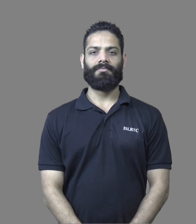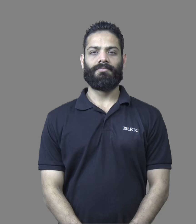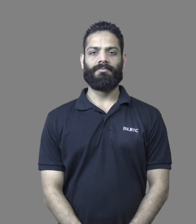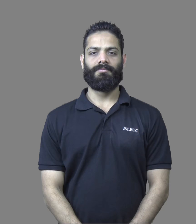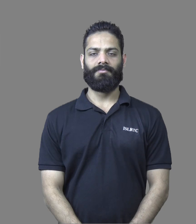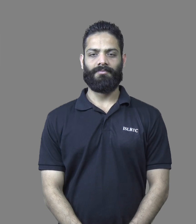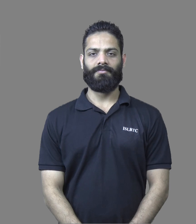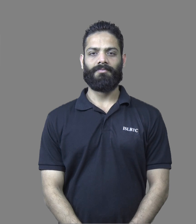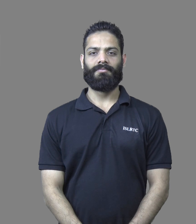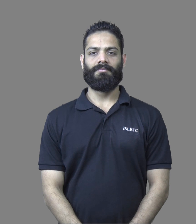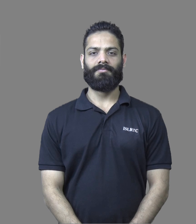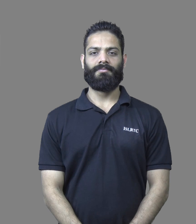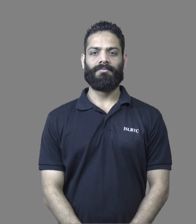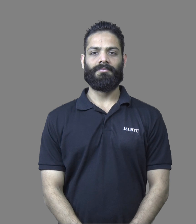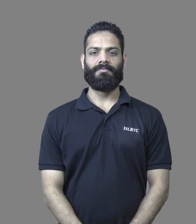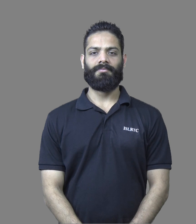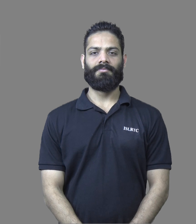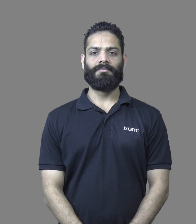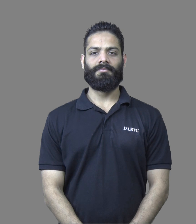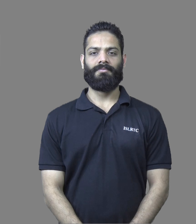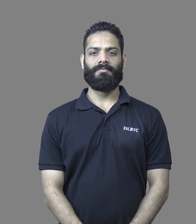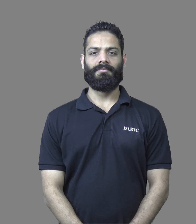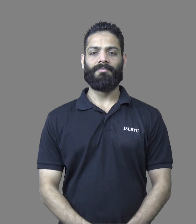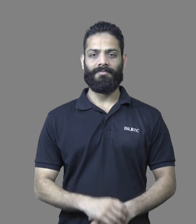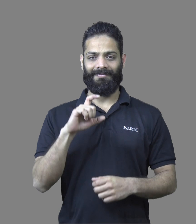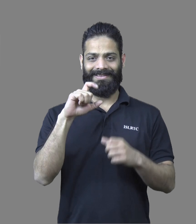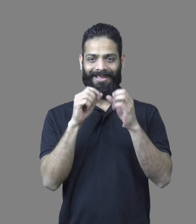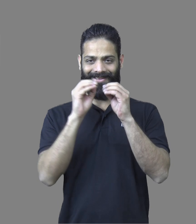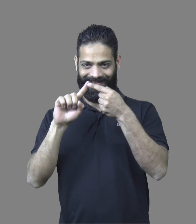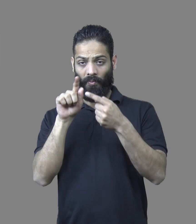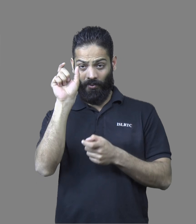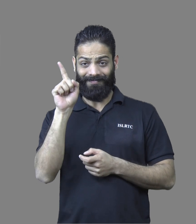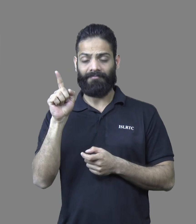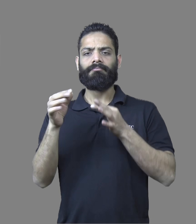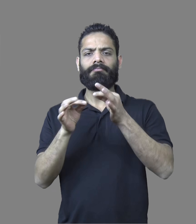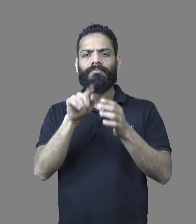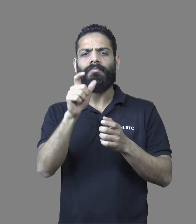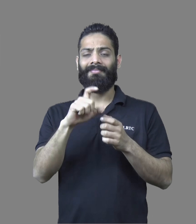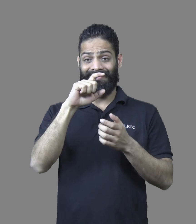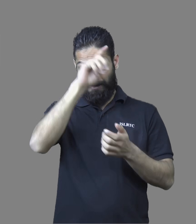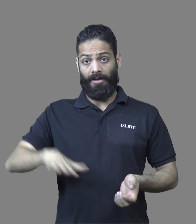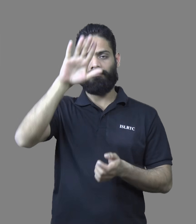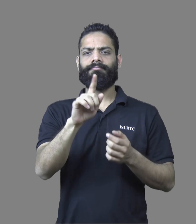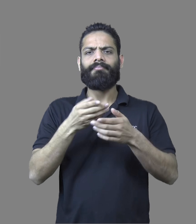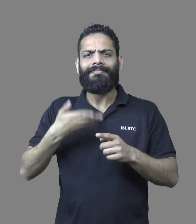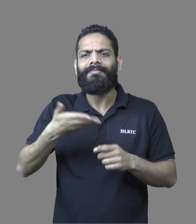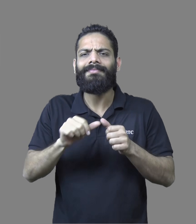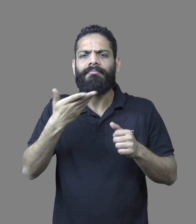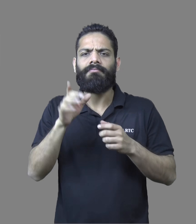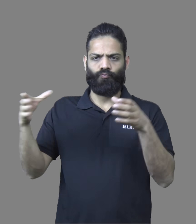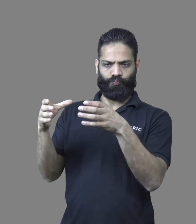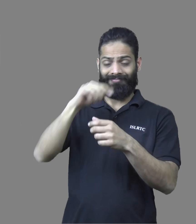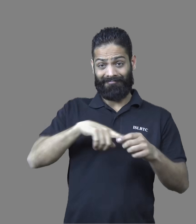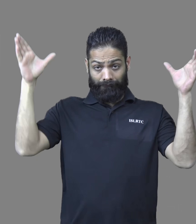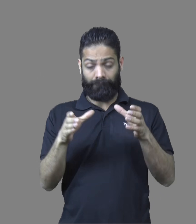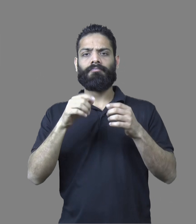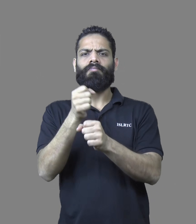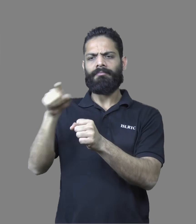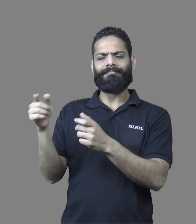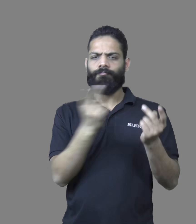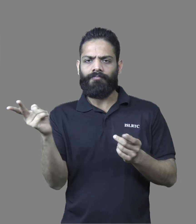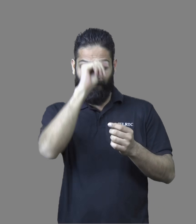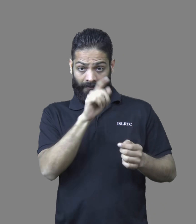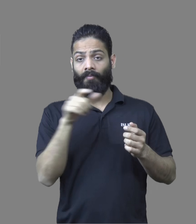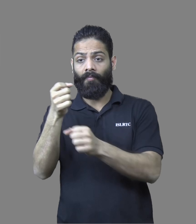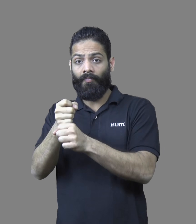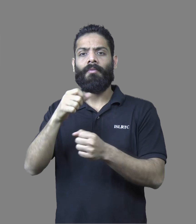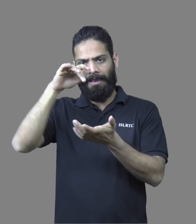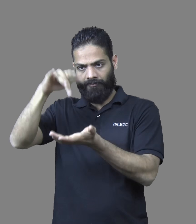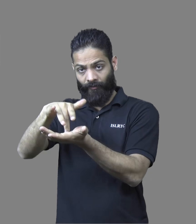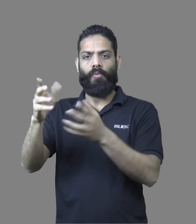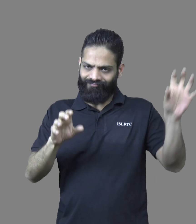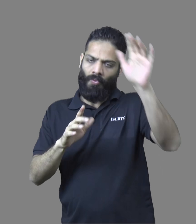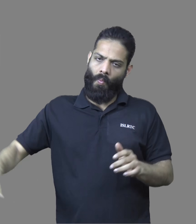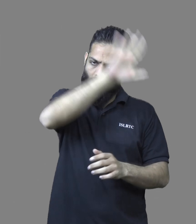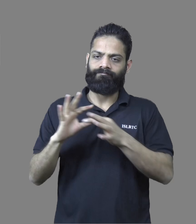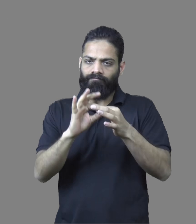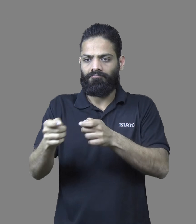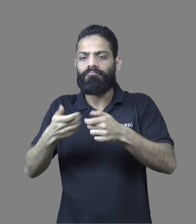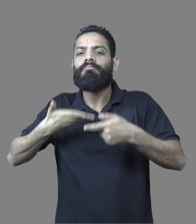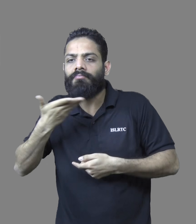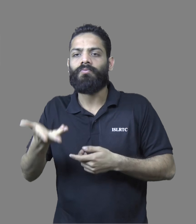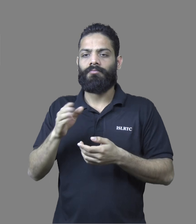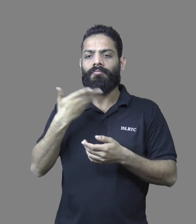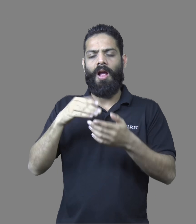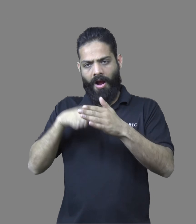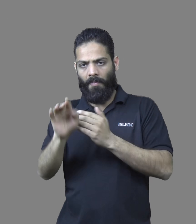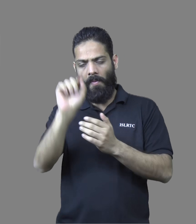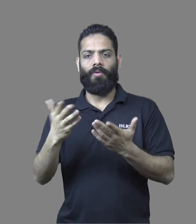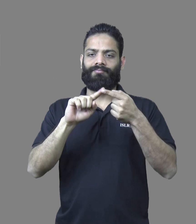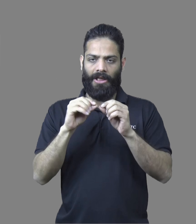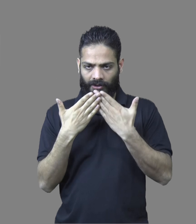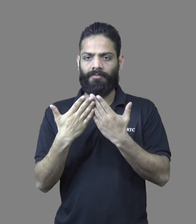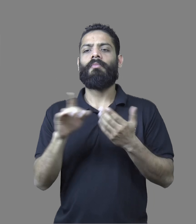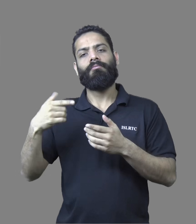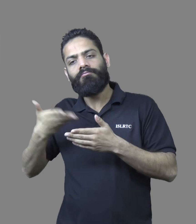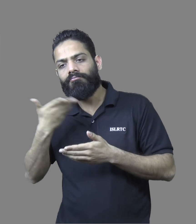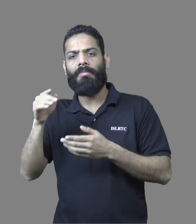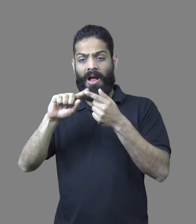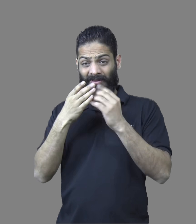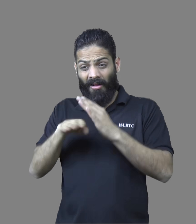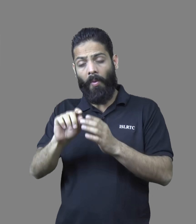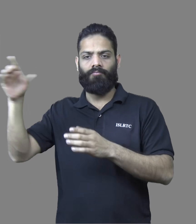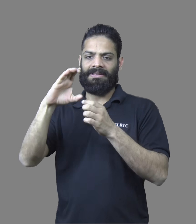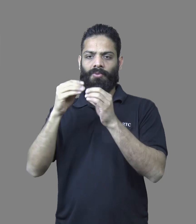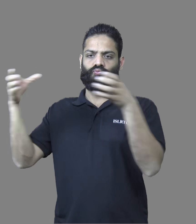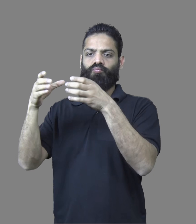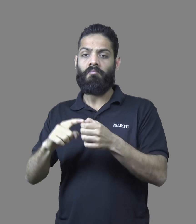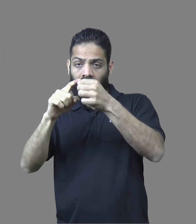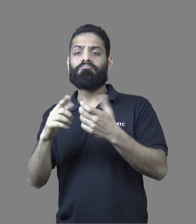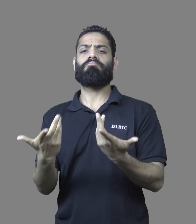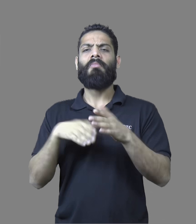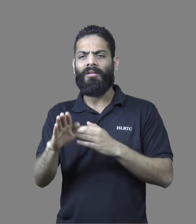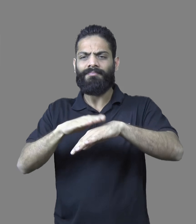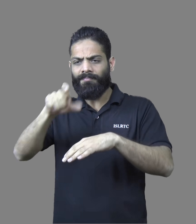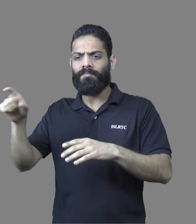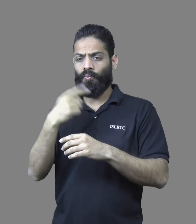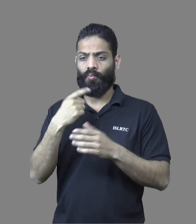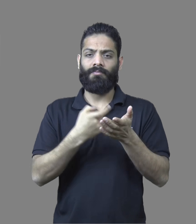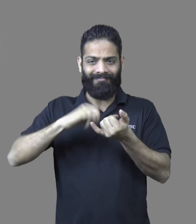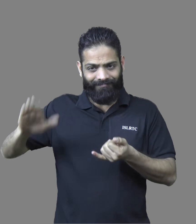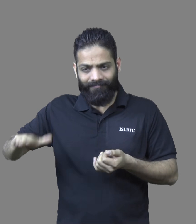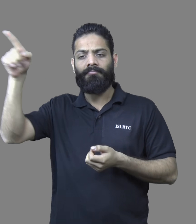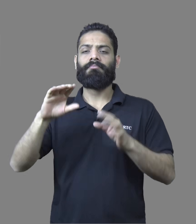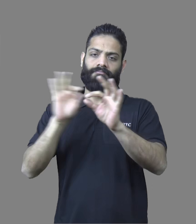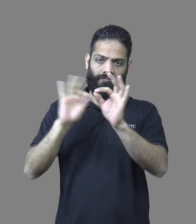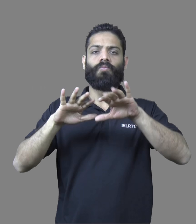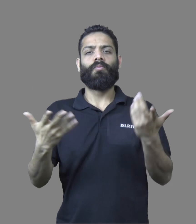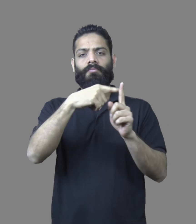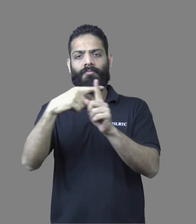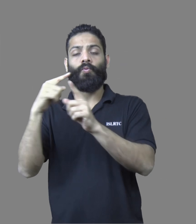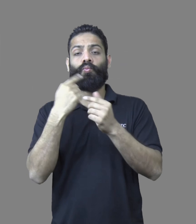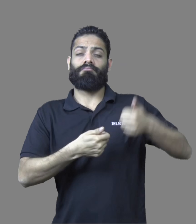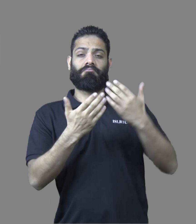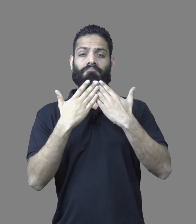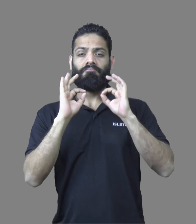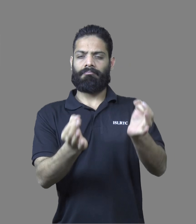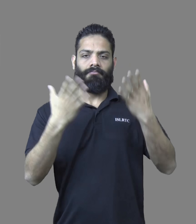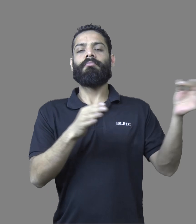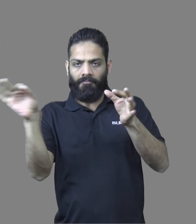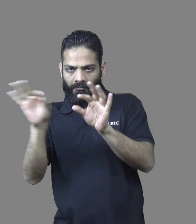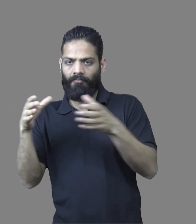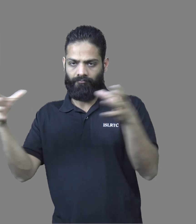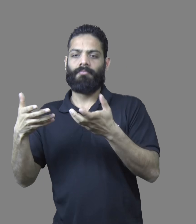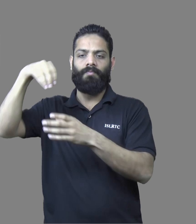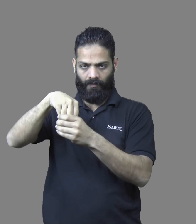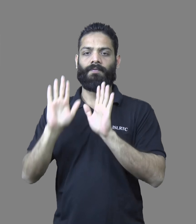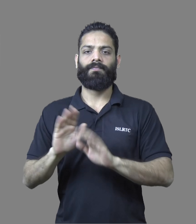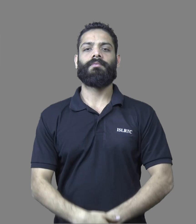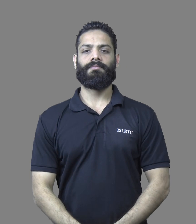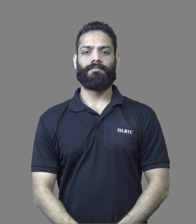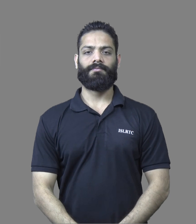Central Advisory Board of Education (CABE)